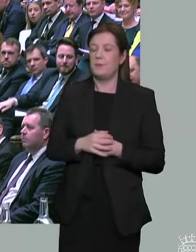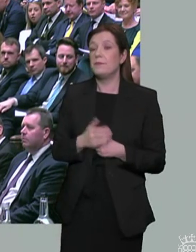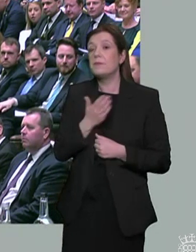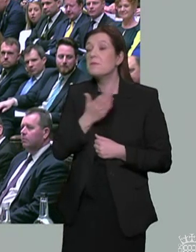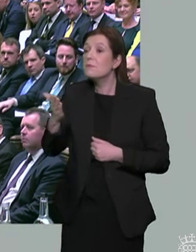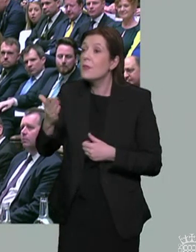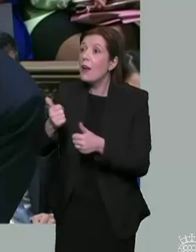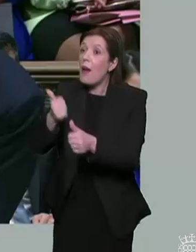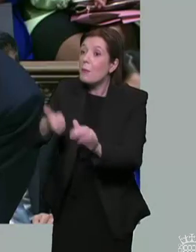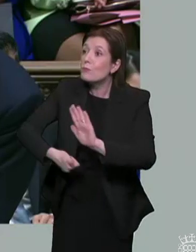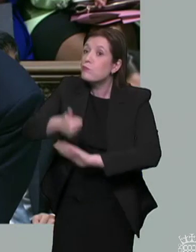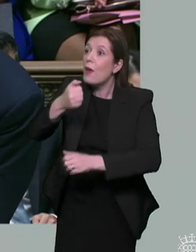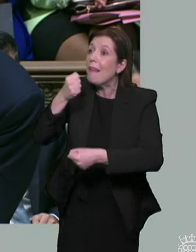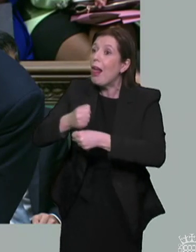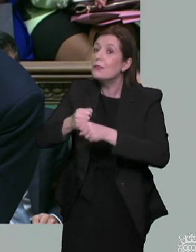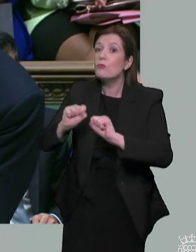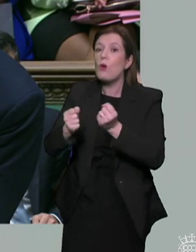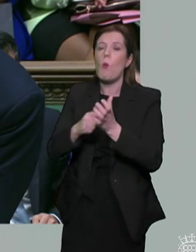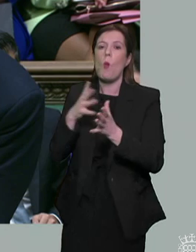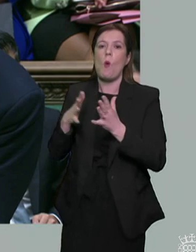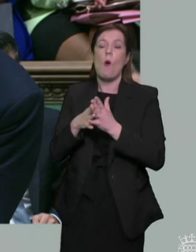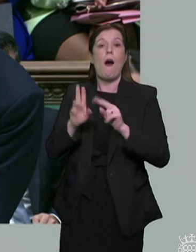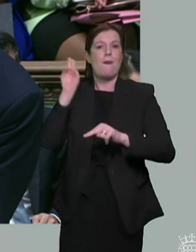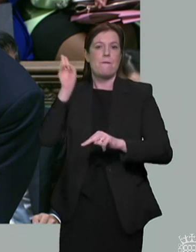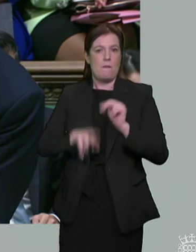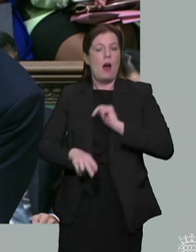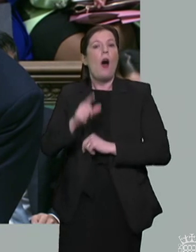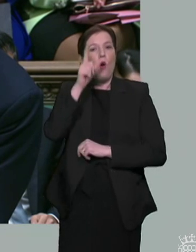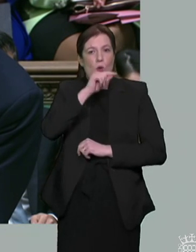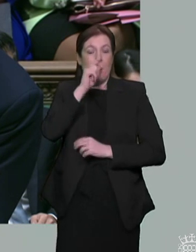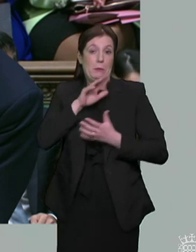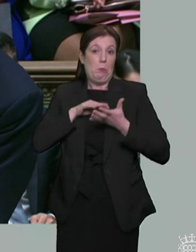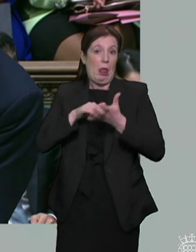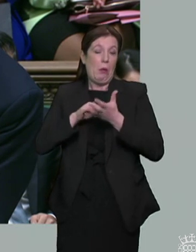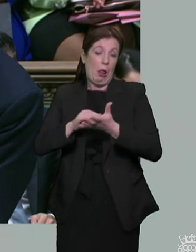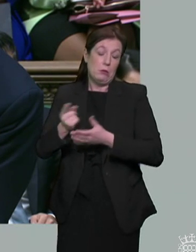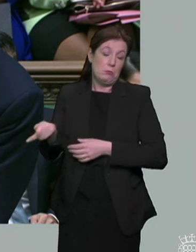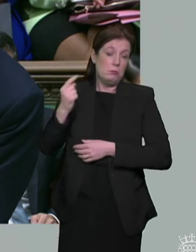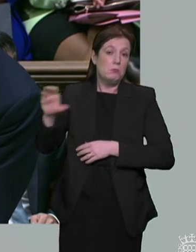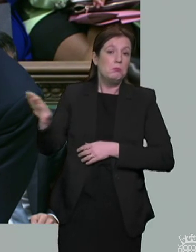If the company is found guilty, it will face fines running into millions of pounds.